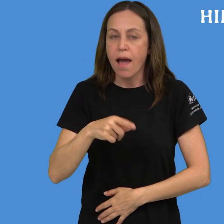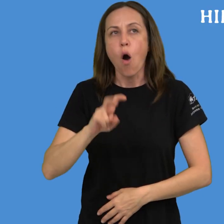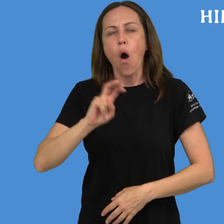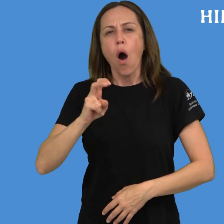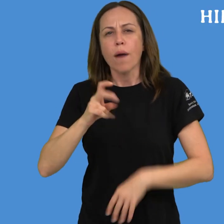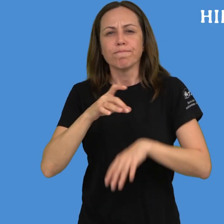otro